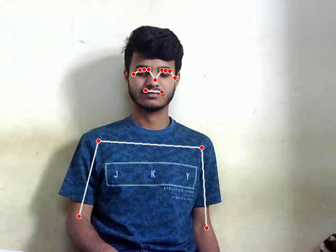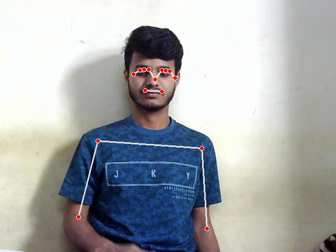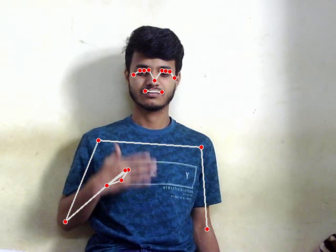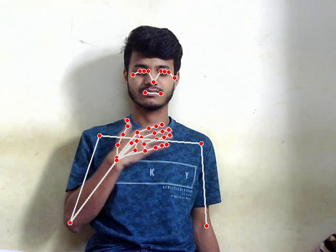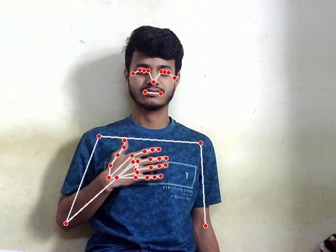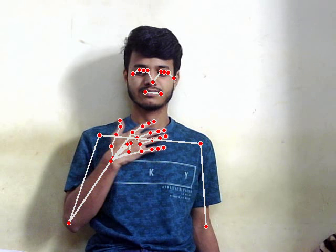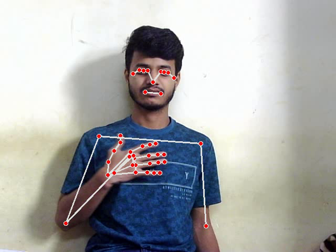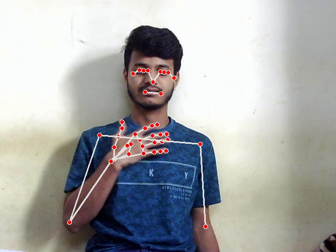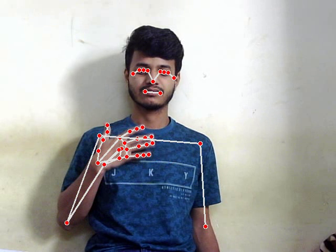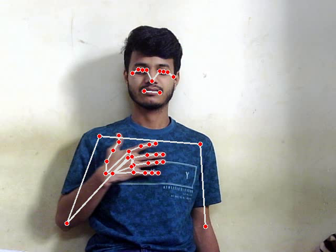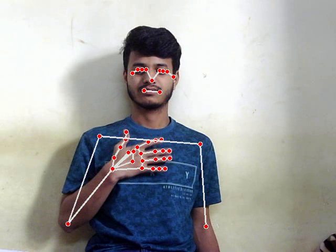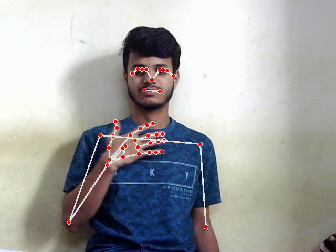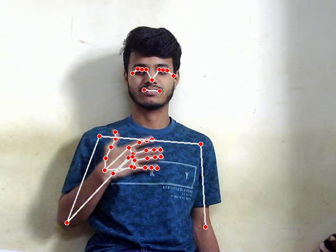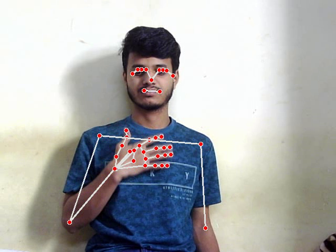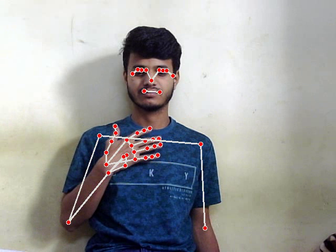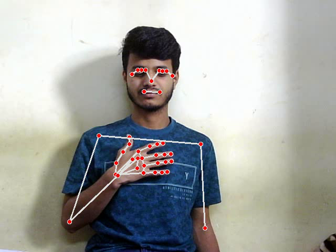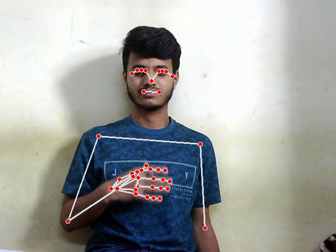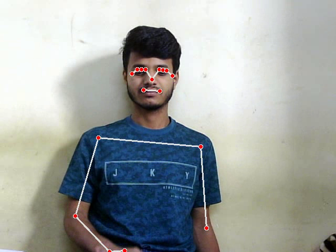please